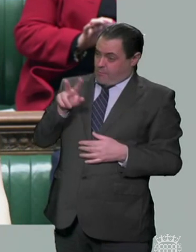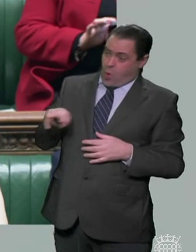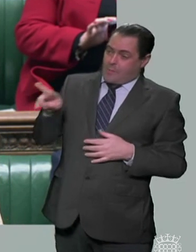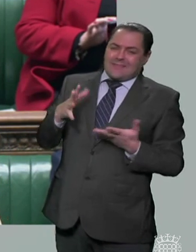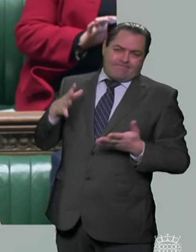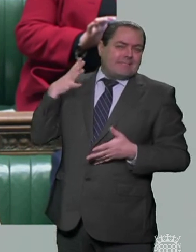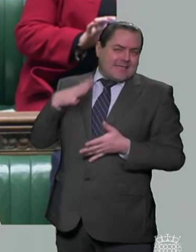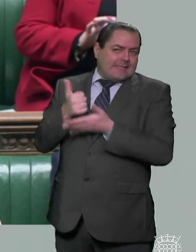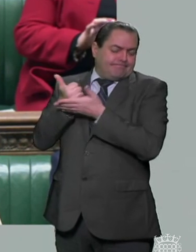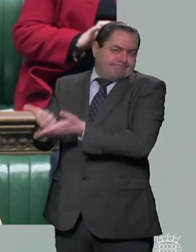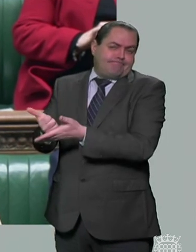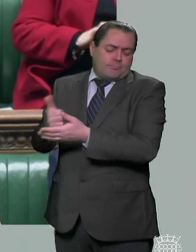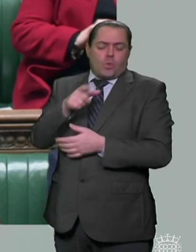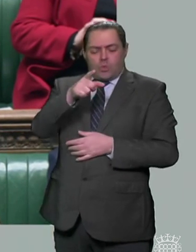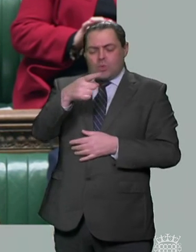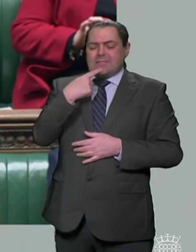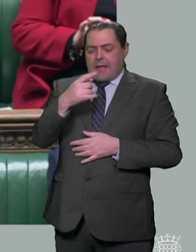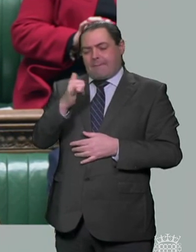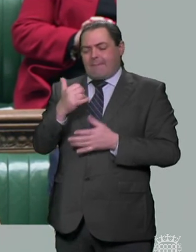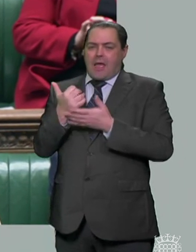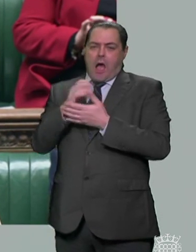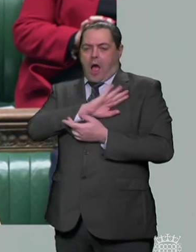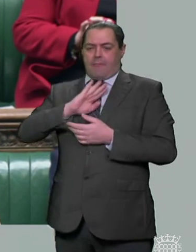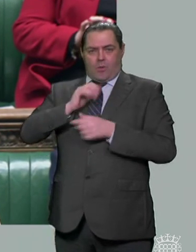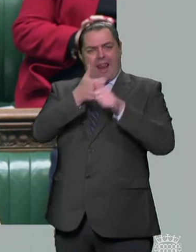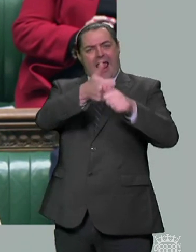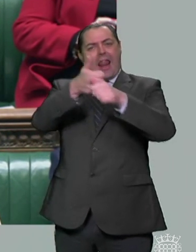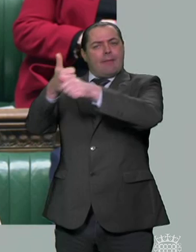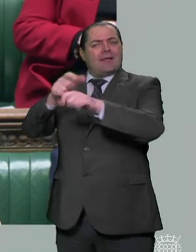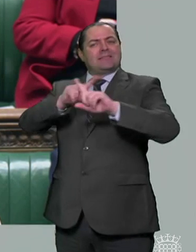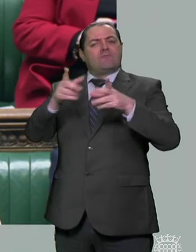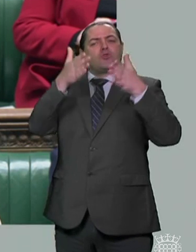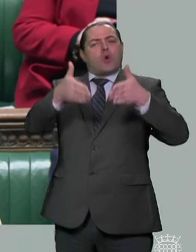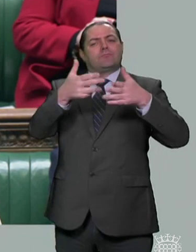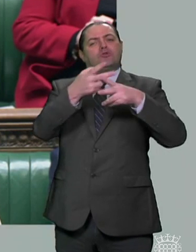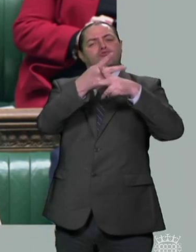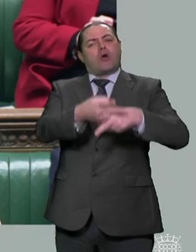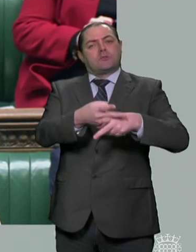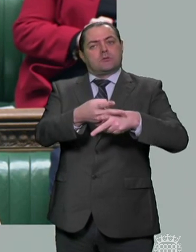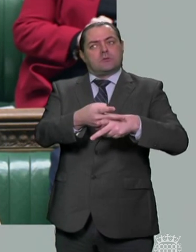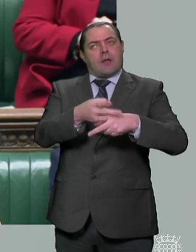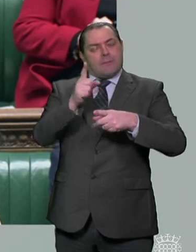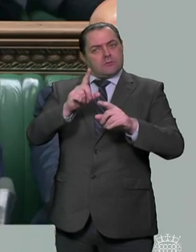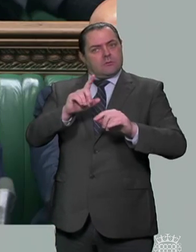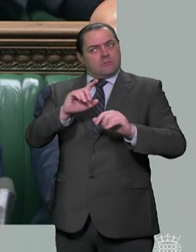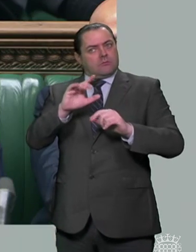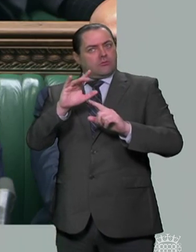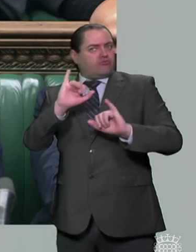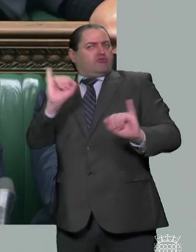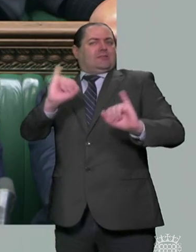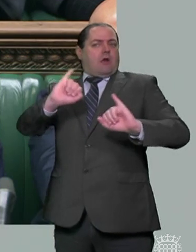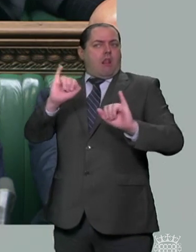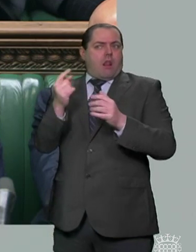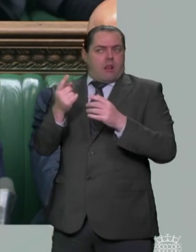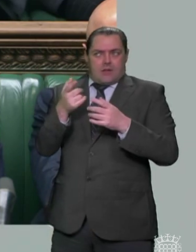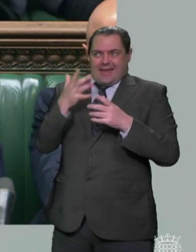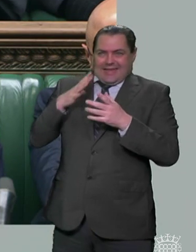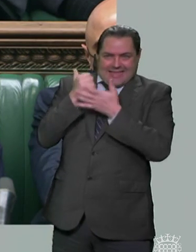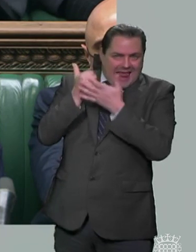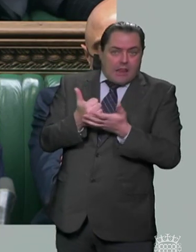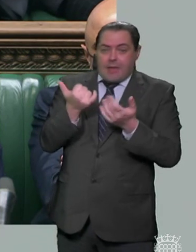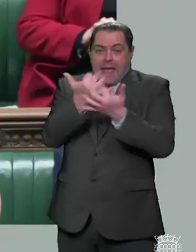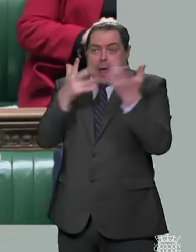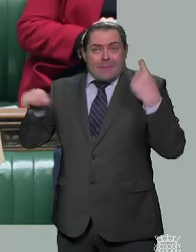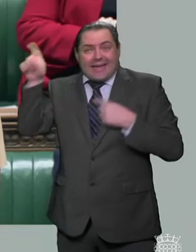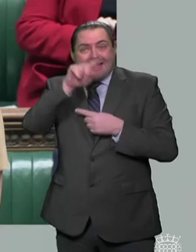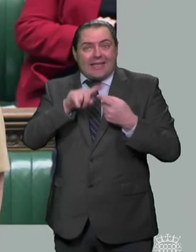He mentioned the use of the Army, but how many trusts have declared a critical incident and what does he plan to do about that?